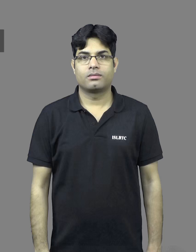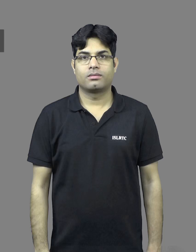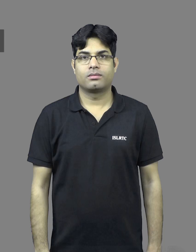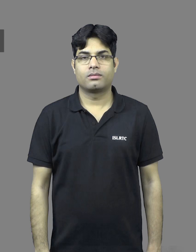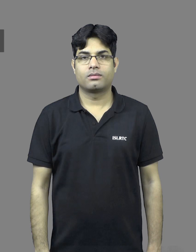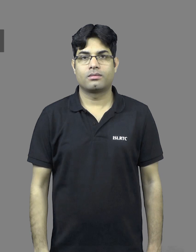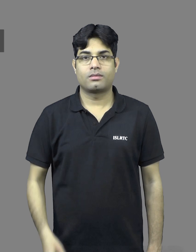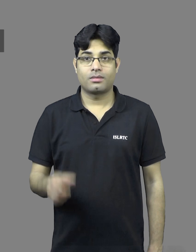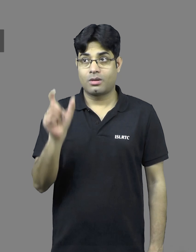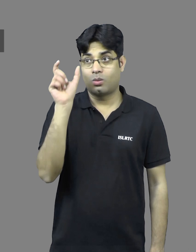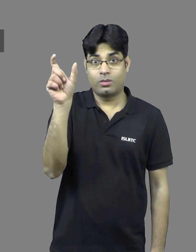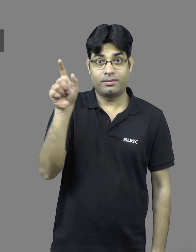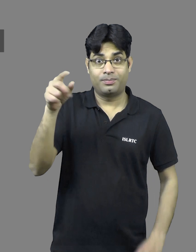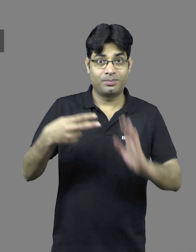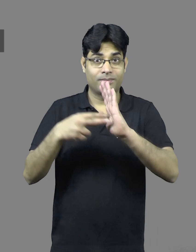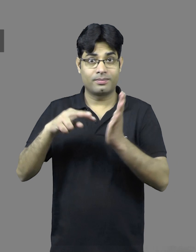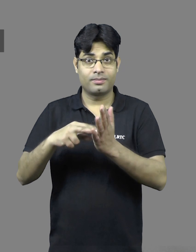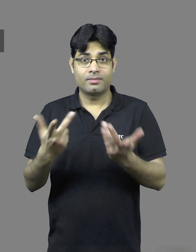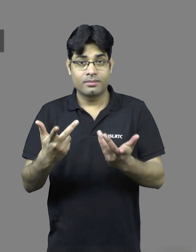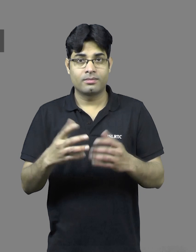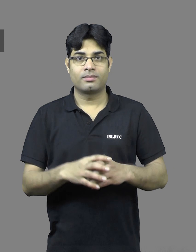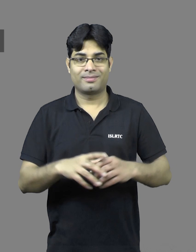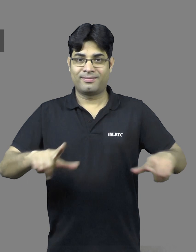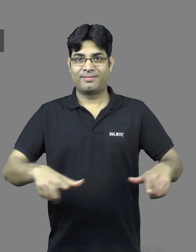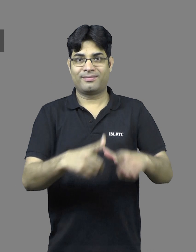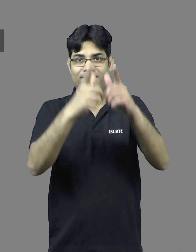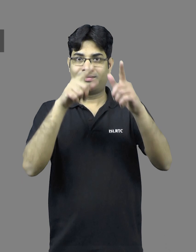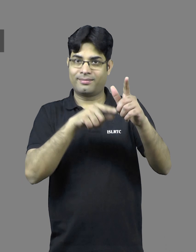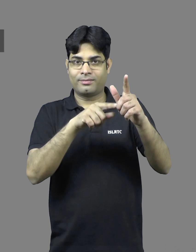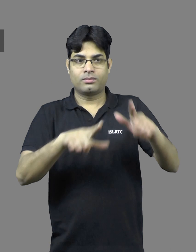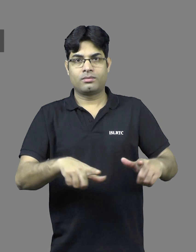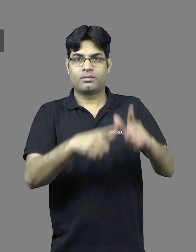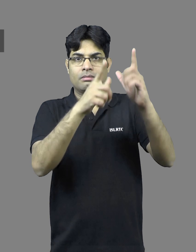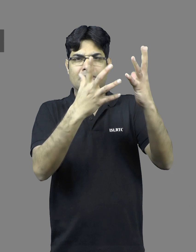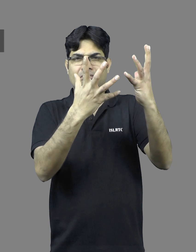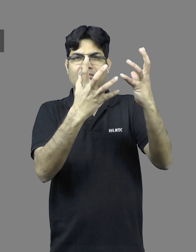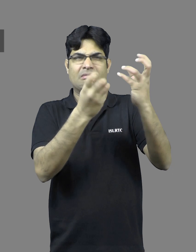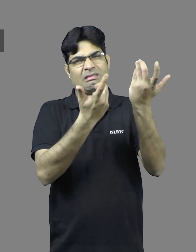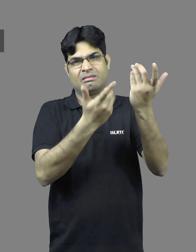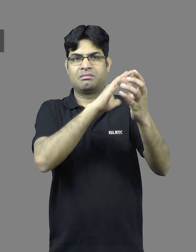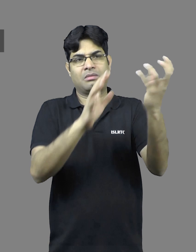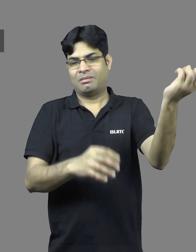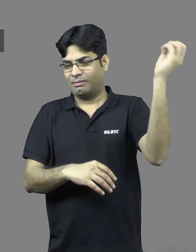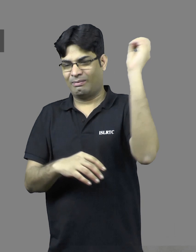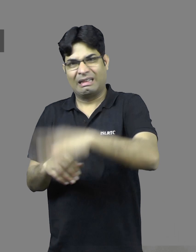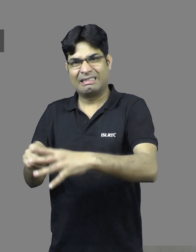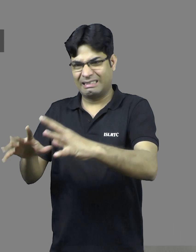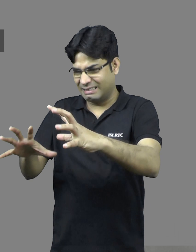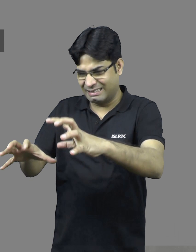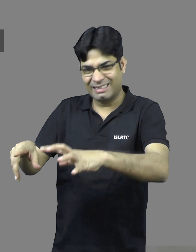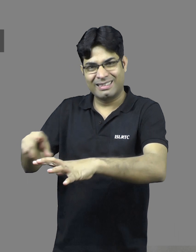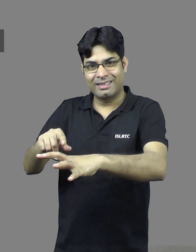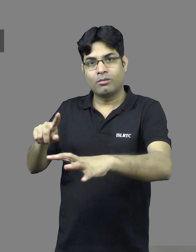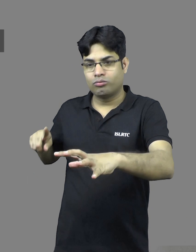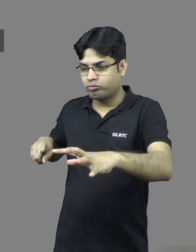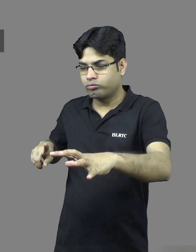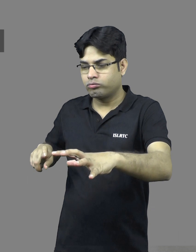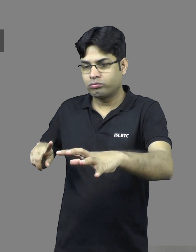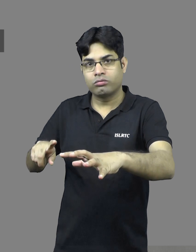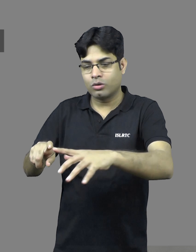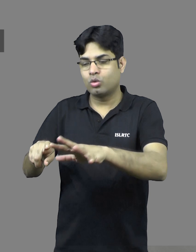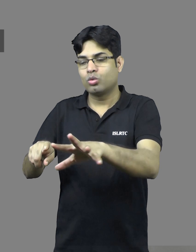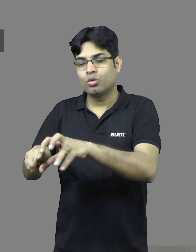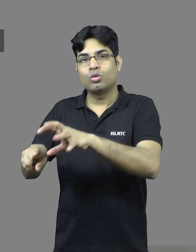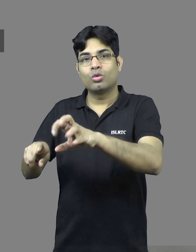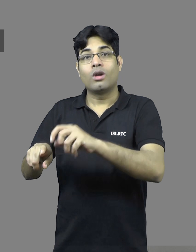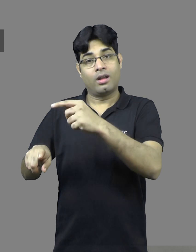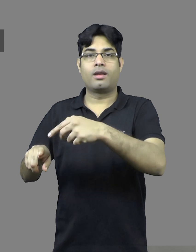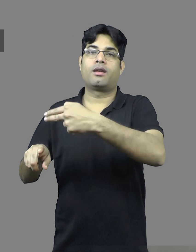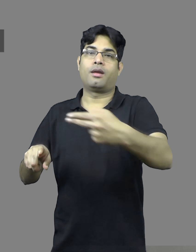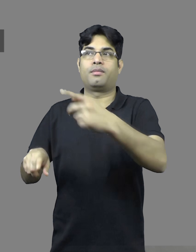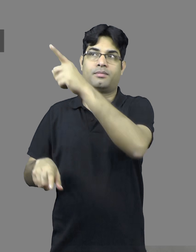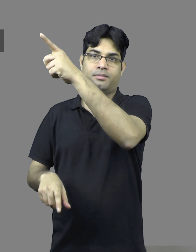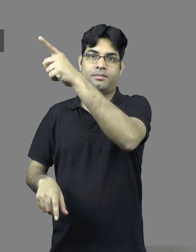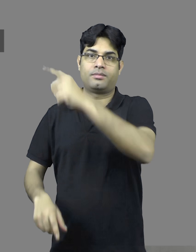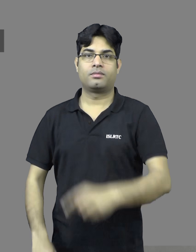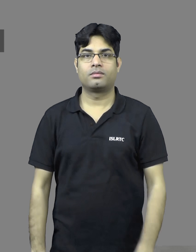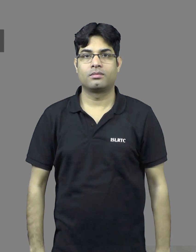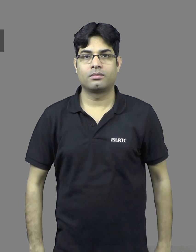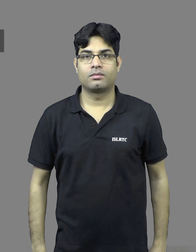Saprophyte of Plants